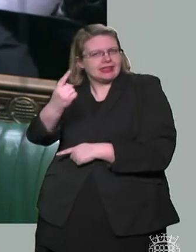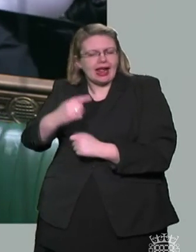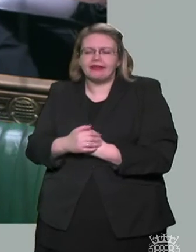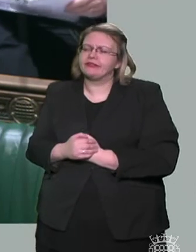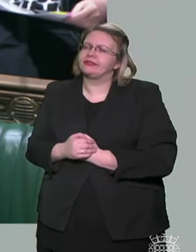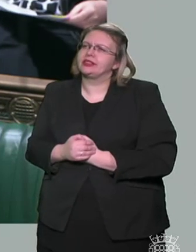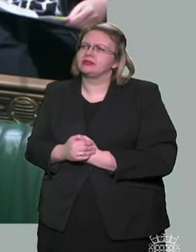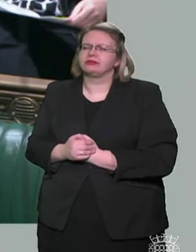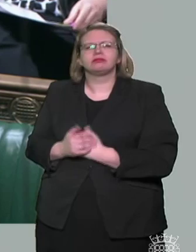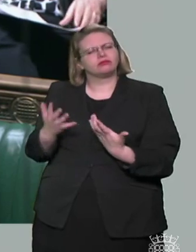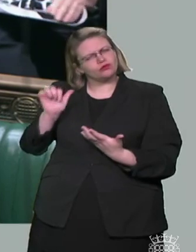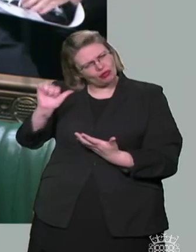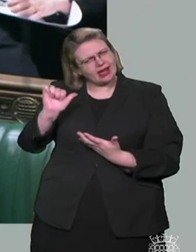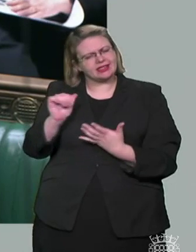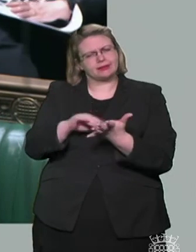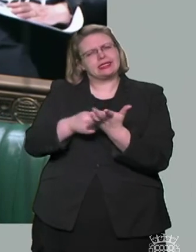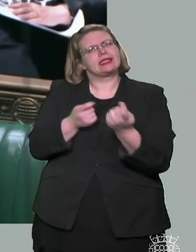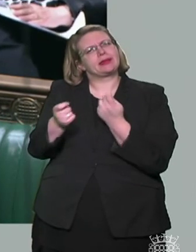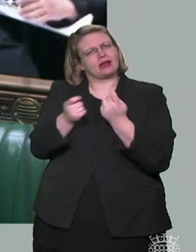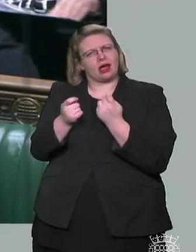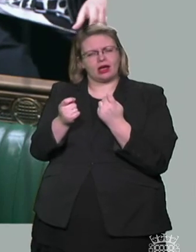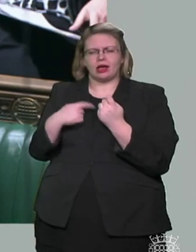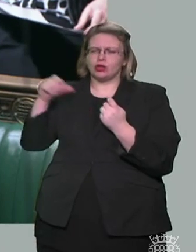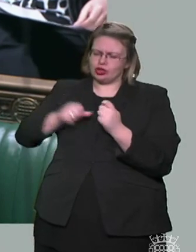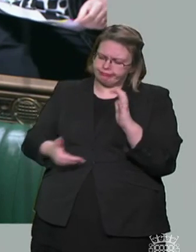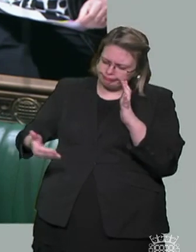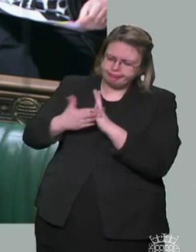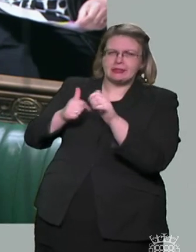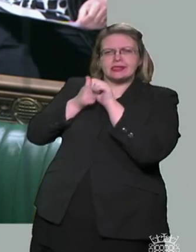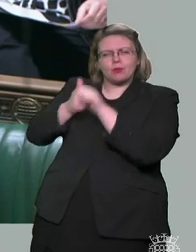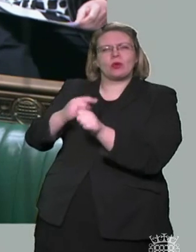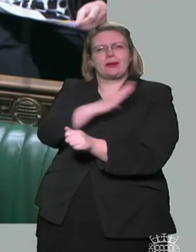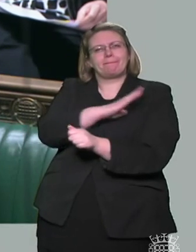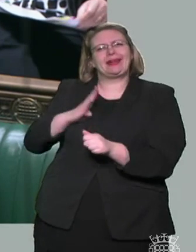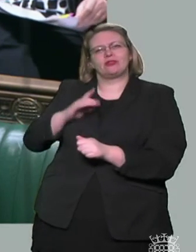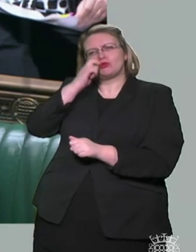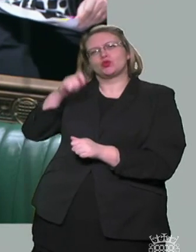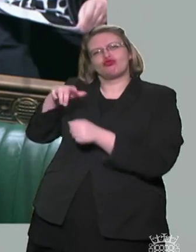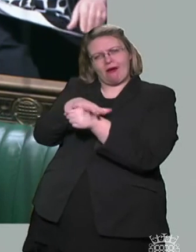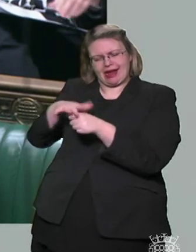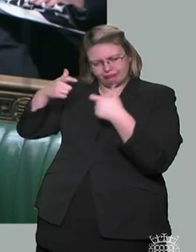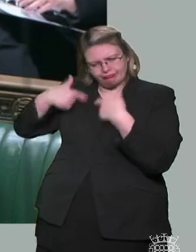It is right that we should double down on military defensive support in the way that we are.